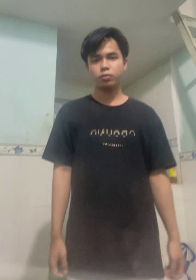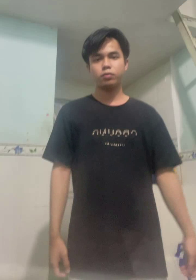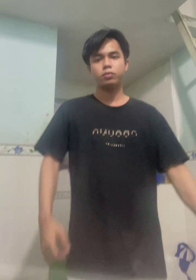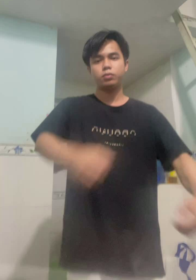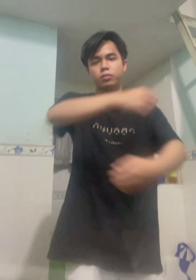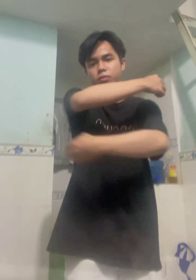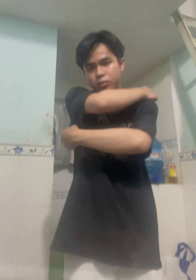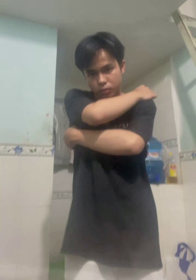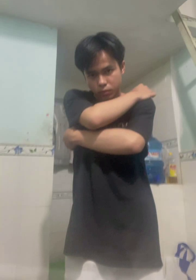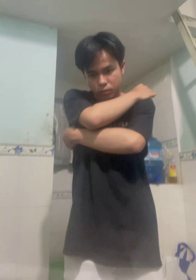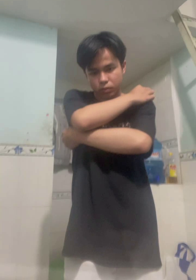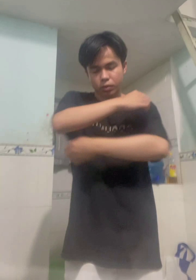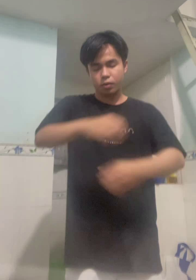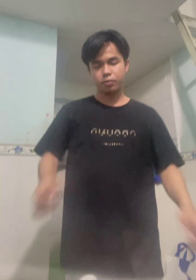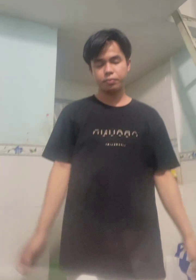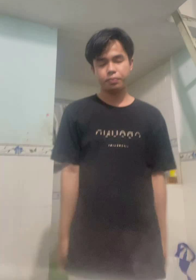om